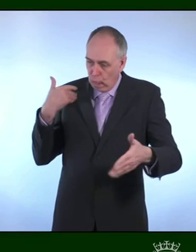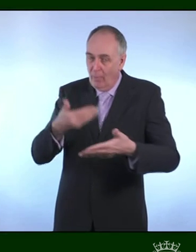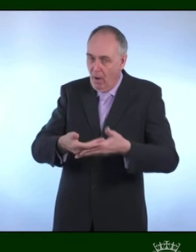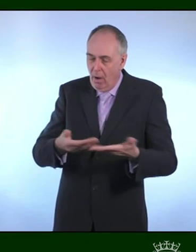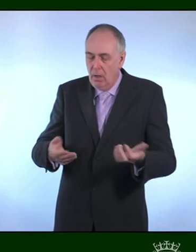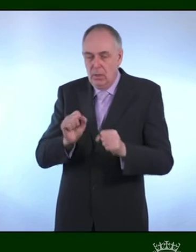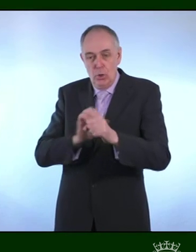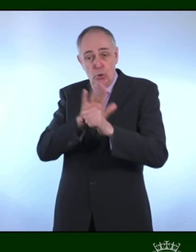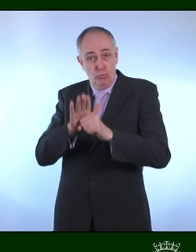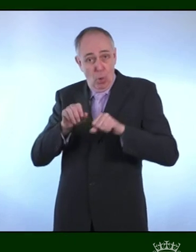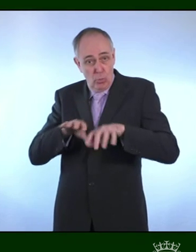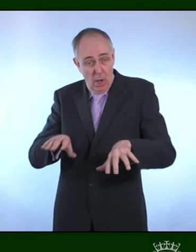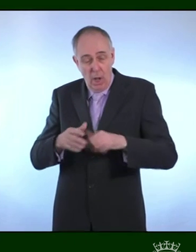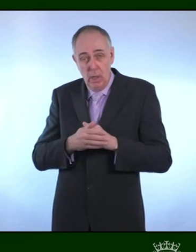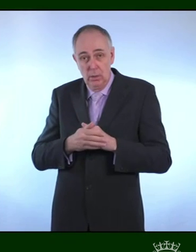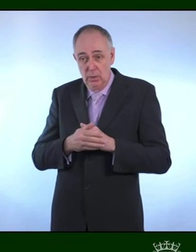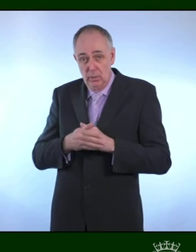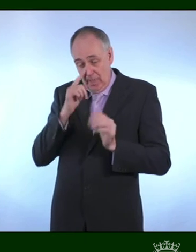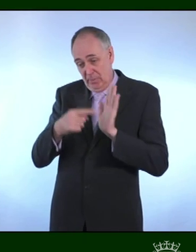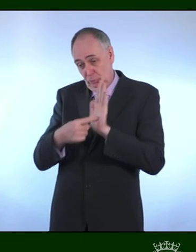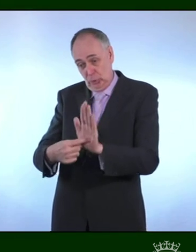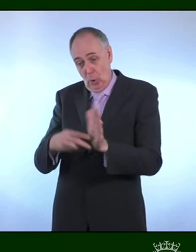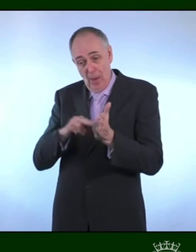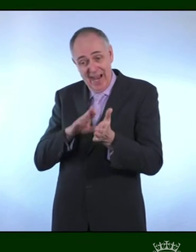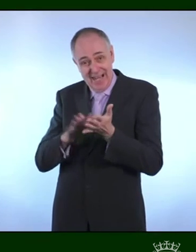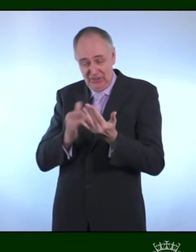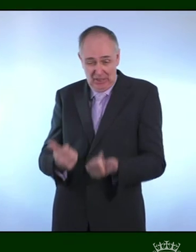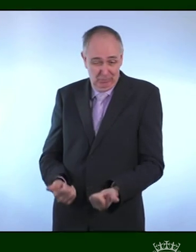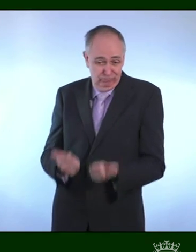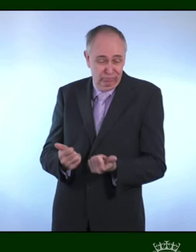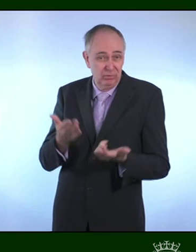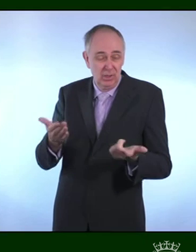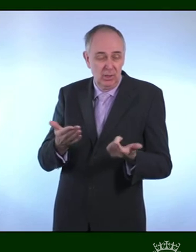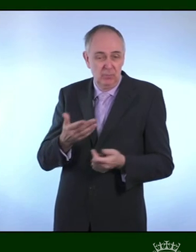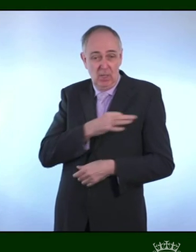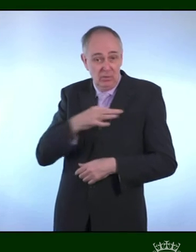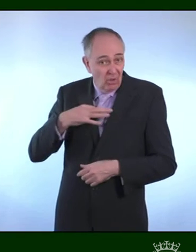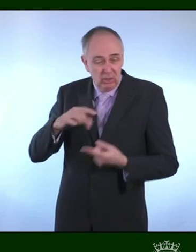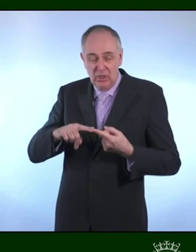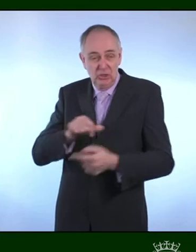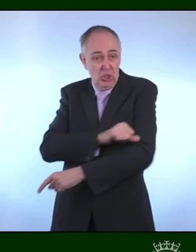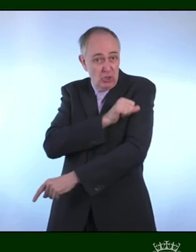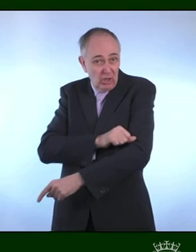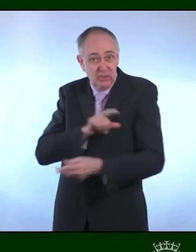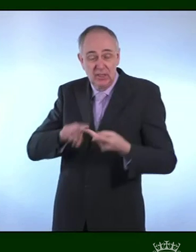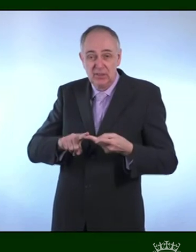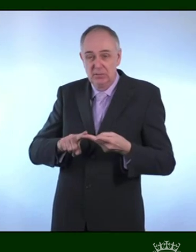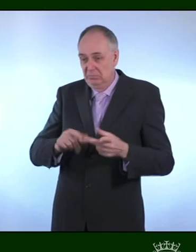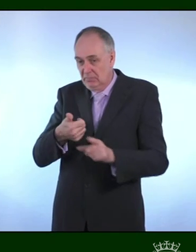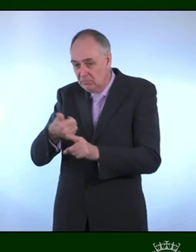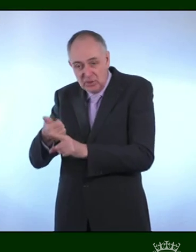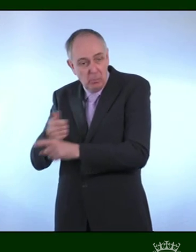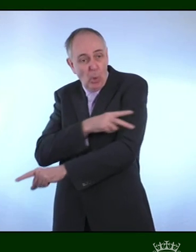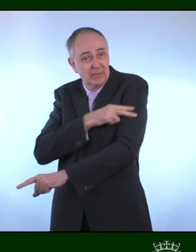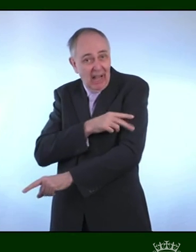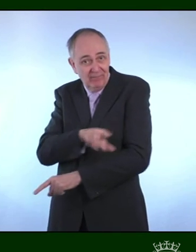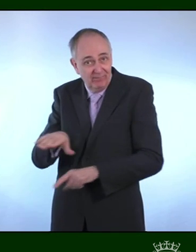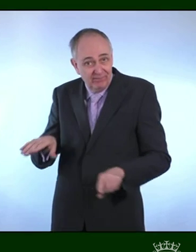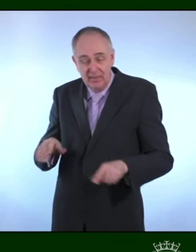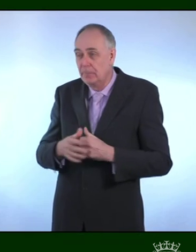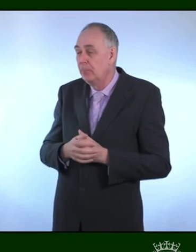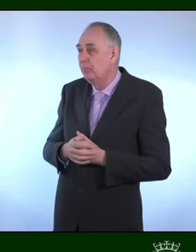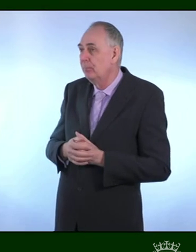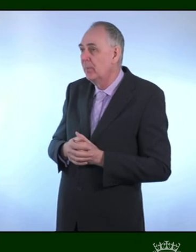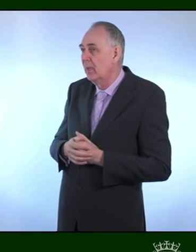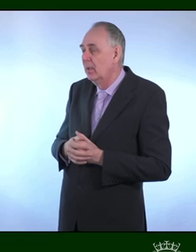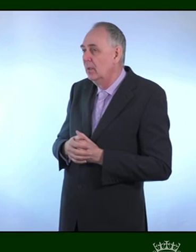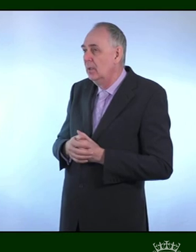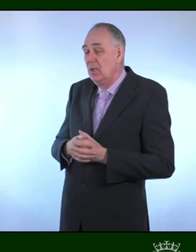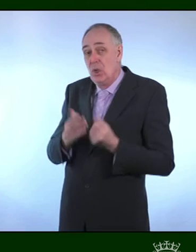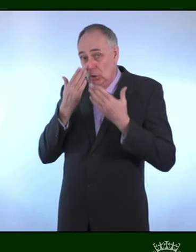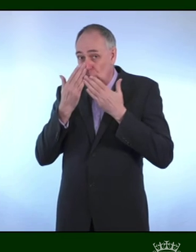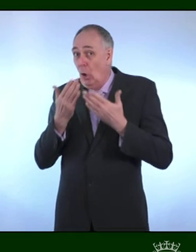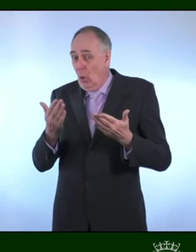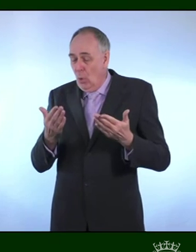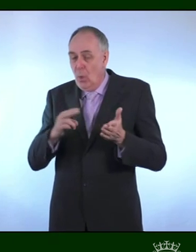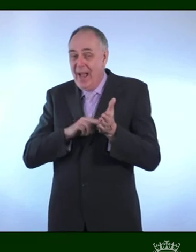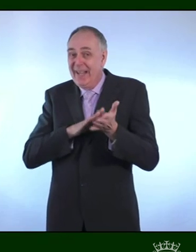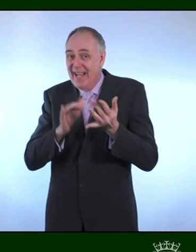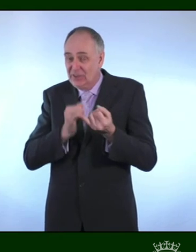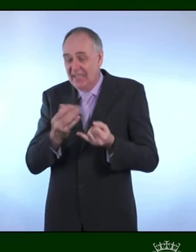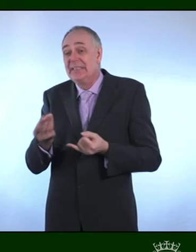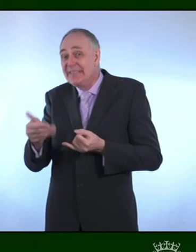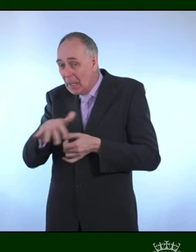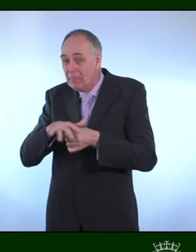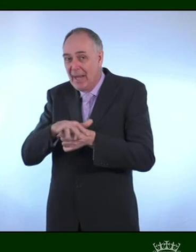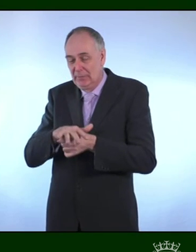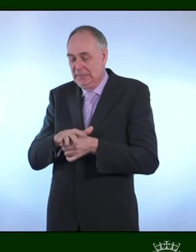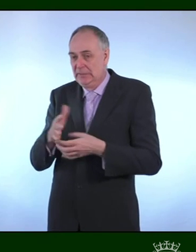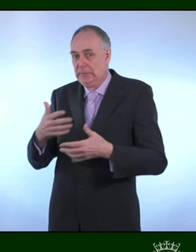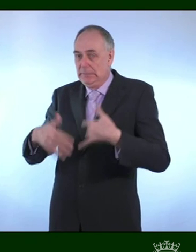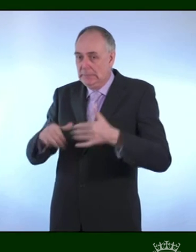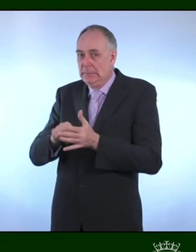Coronavirus is showing our NHS at its best, including the doctors, nurses and support staff in my North West Durham constituency, but it is also showing the strain in some parts of our NHS, including worn-out parts of the NHS estate.